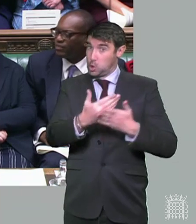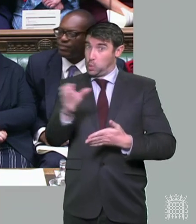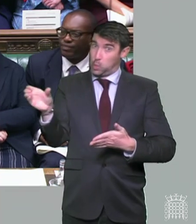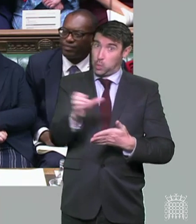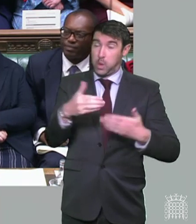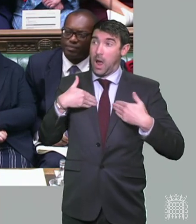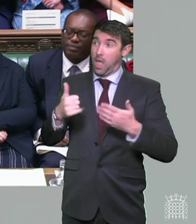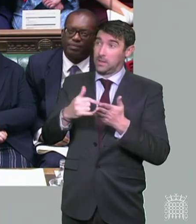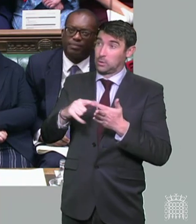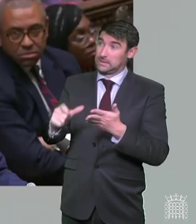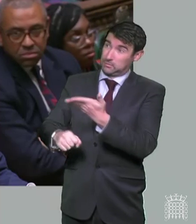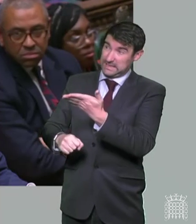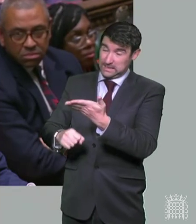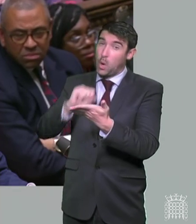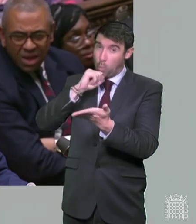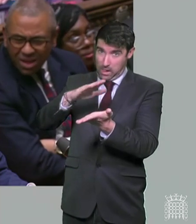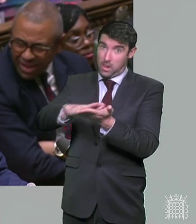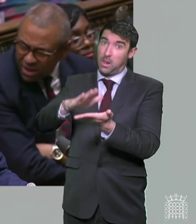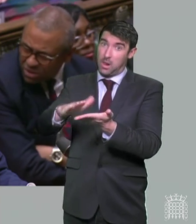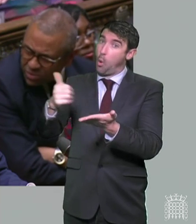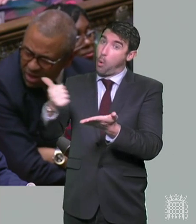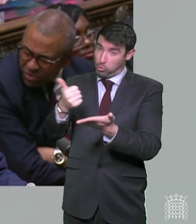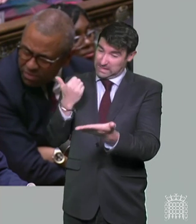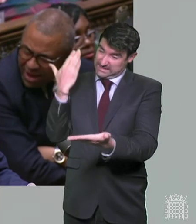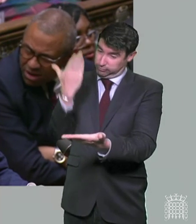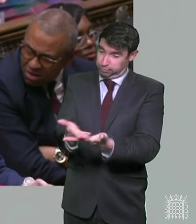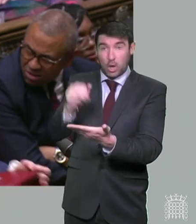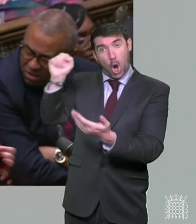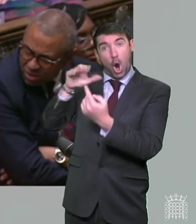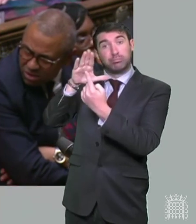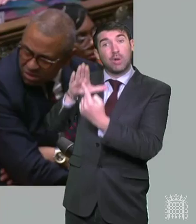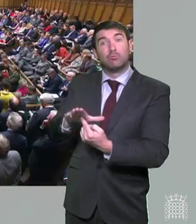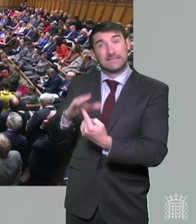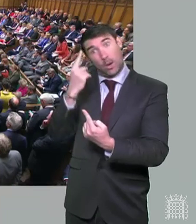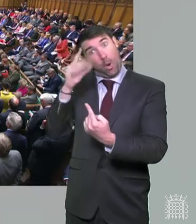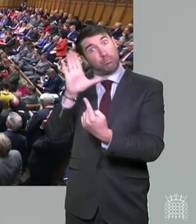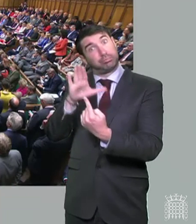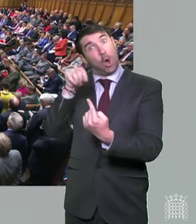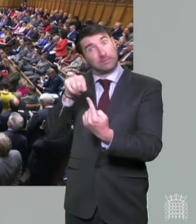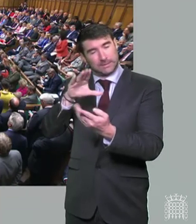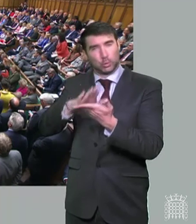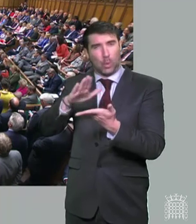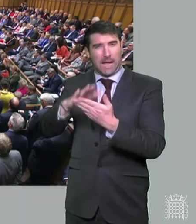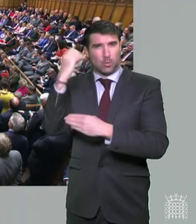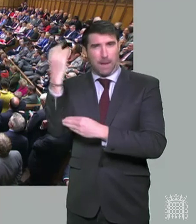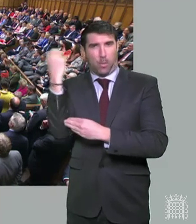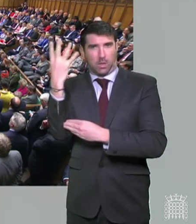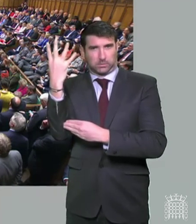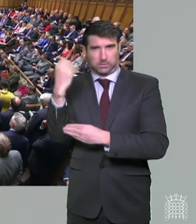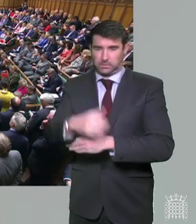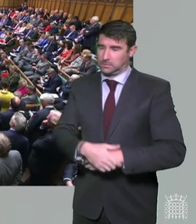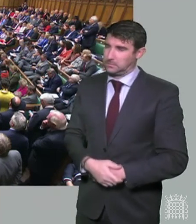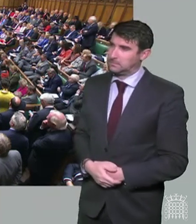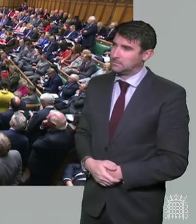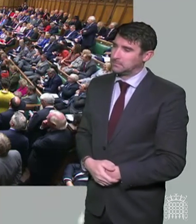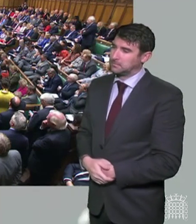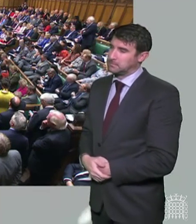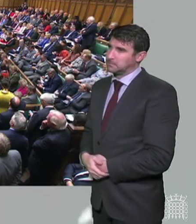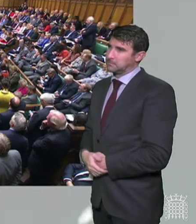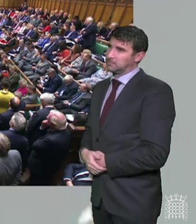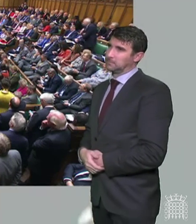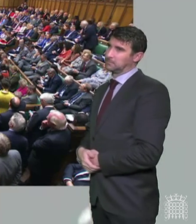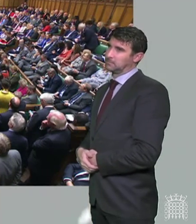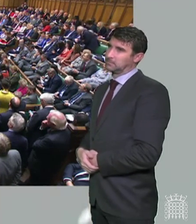She has already laid out her priorities, and sorting out the ambulance service is one of them.